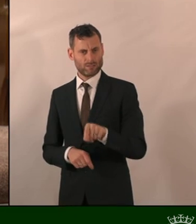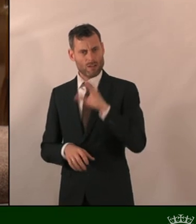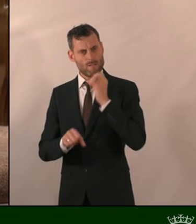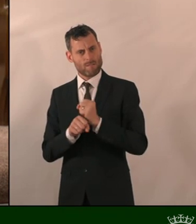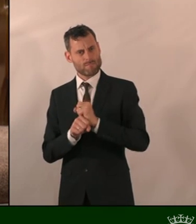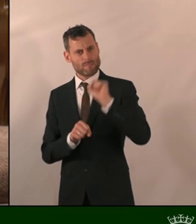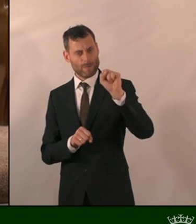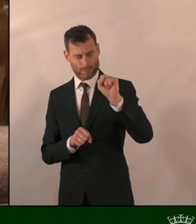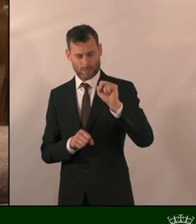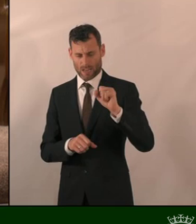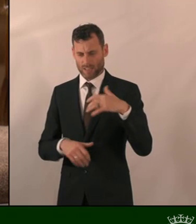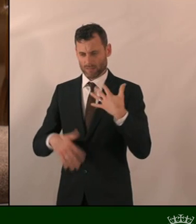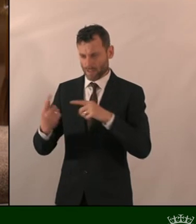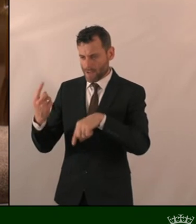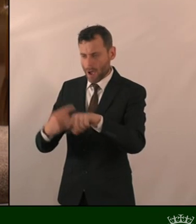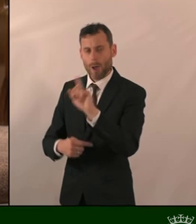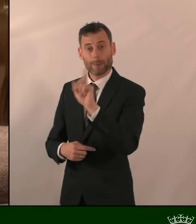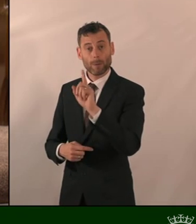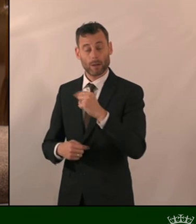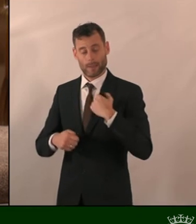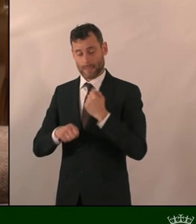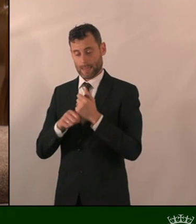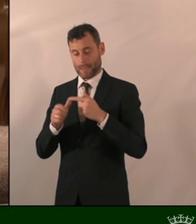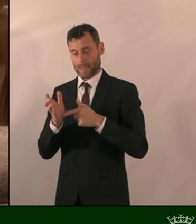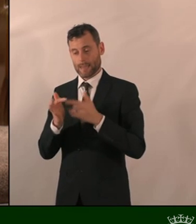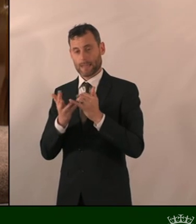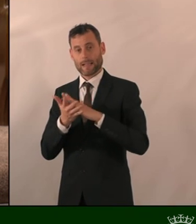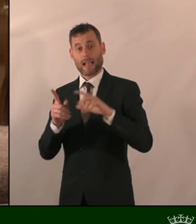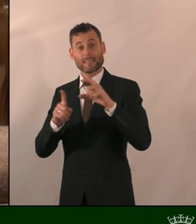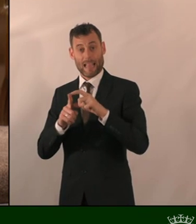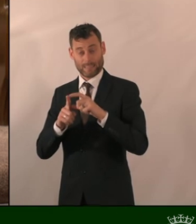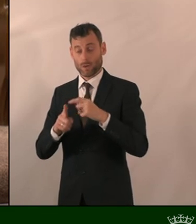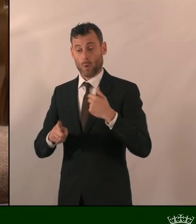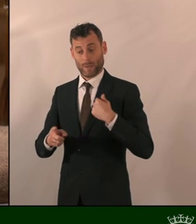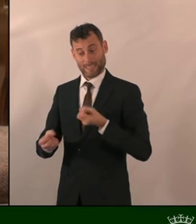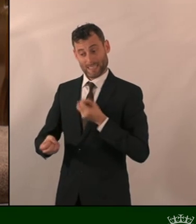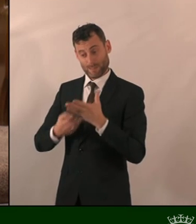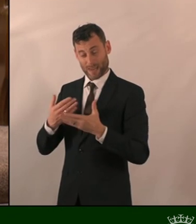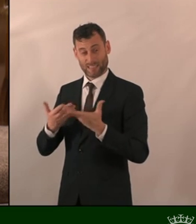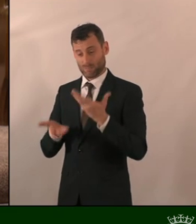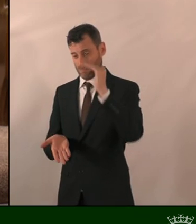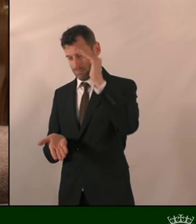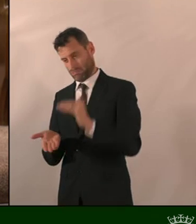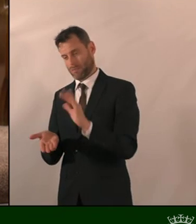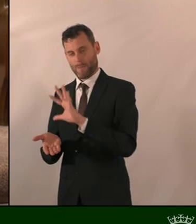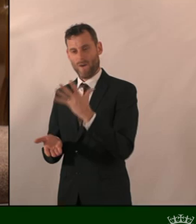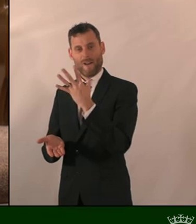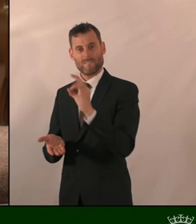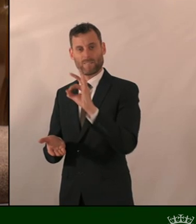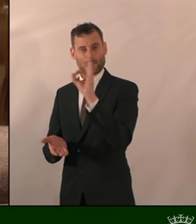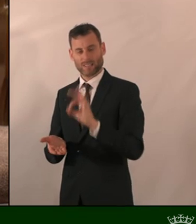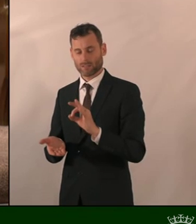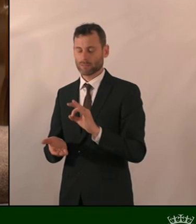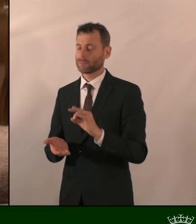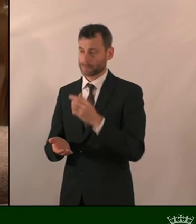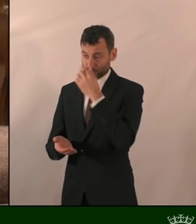Since 2010, Gateshead Council’s spending power has been cut in real terms by around 50%, or £160 million a year.